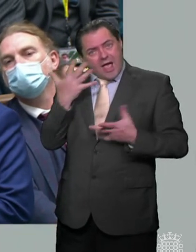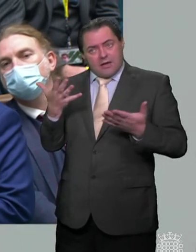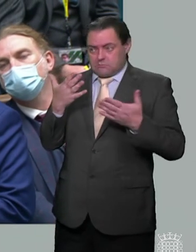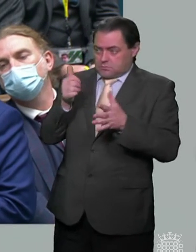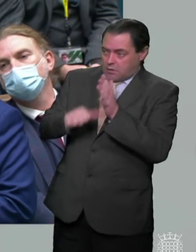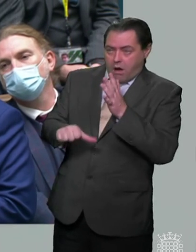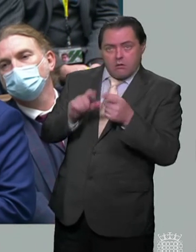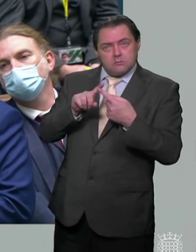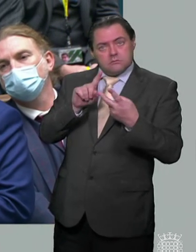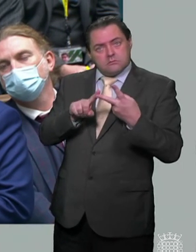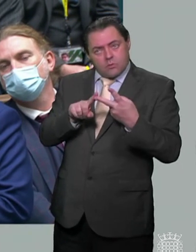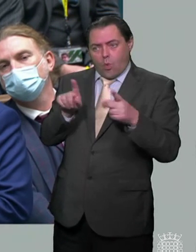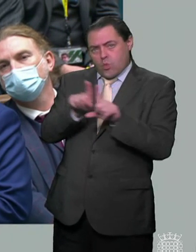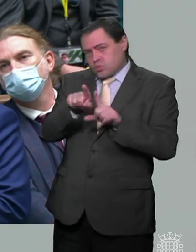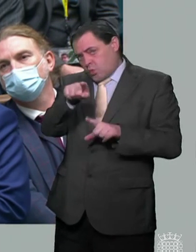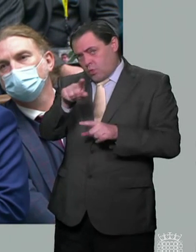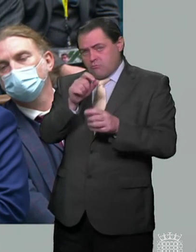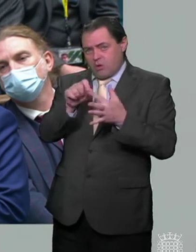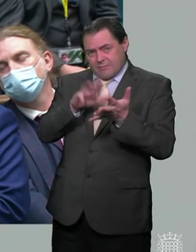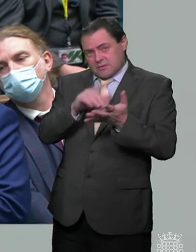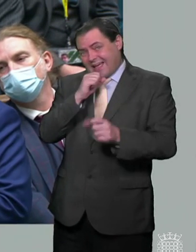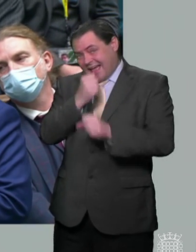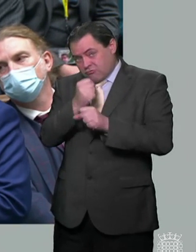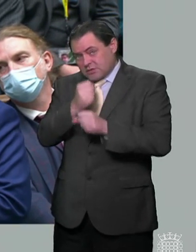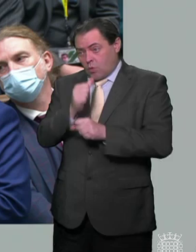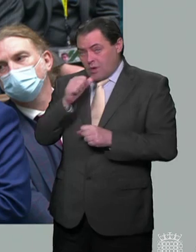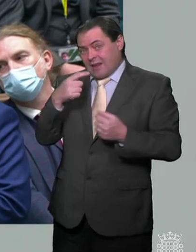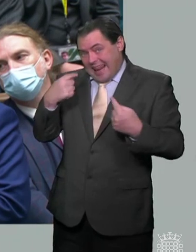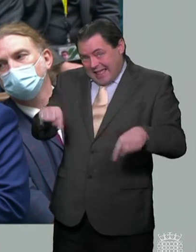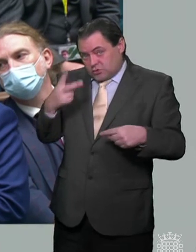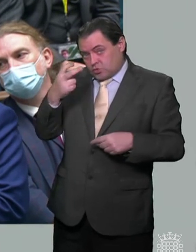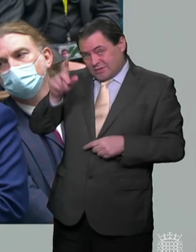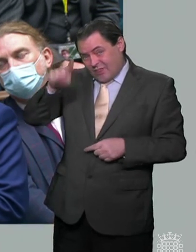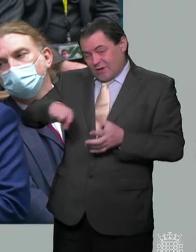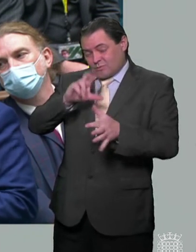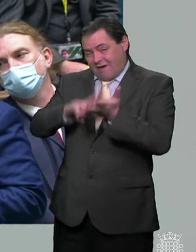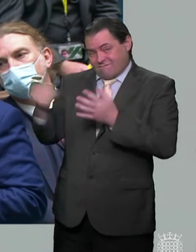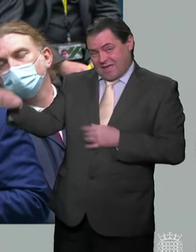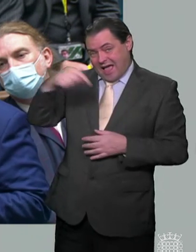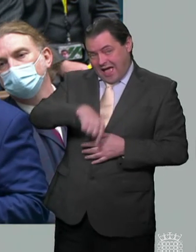Can he guarantee that 20,000 Afghans will be resettled?